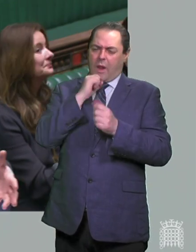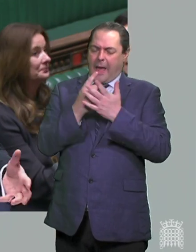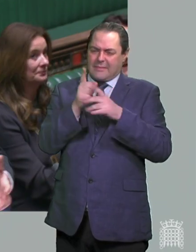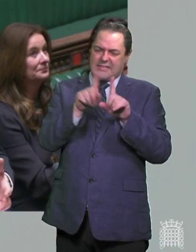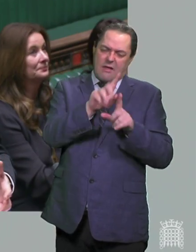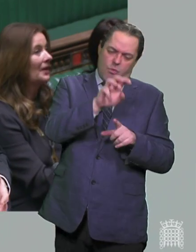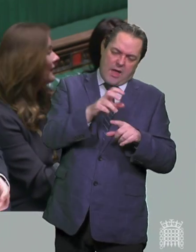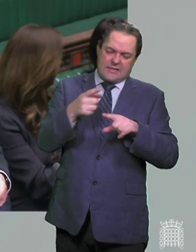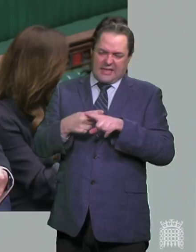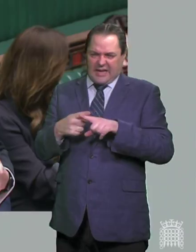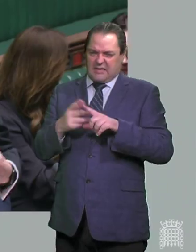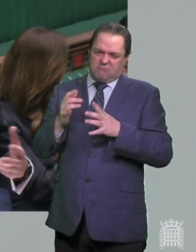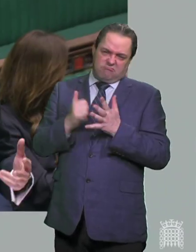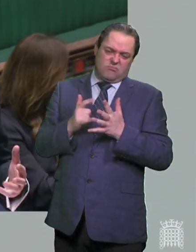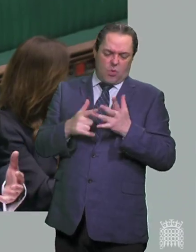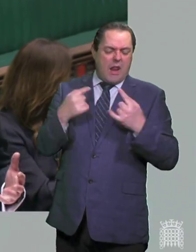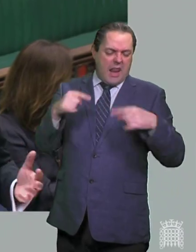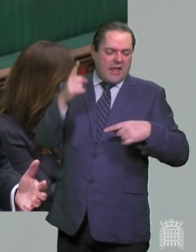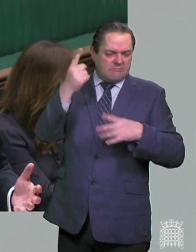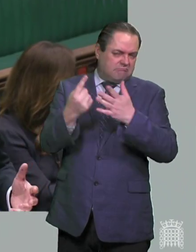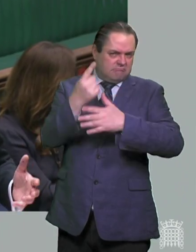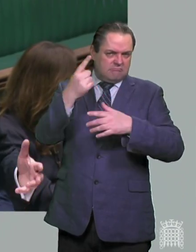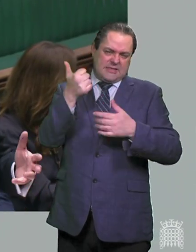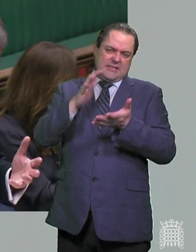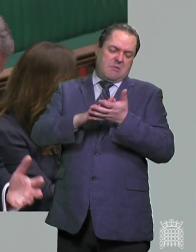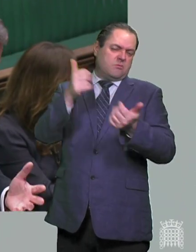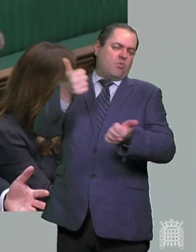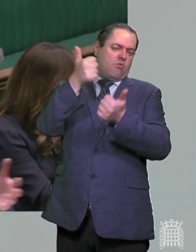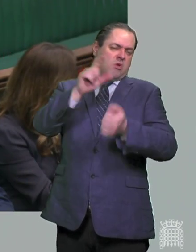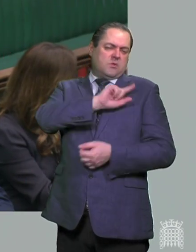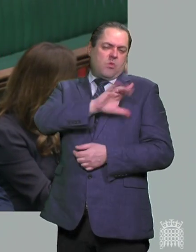The schemes worked together and a derogation for six months worked.